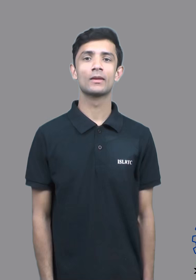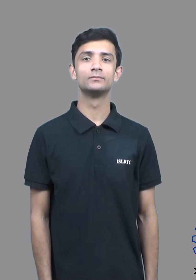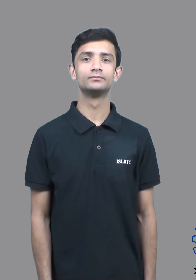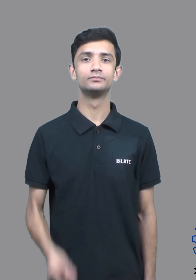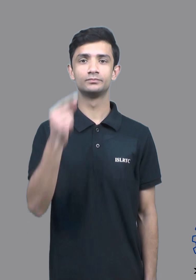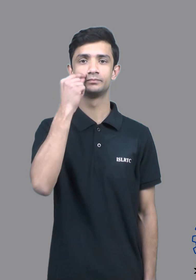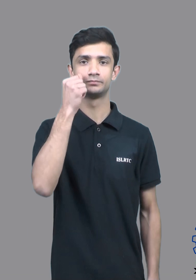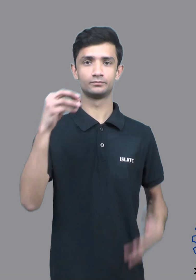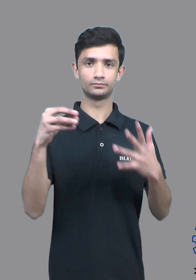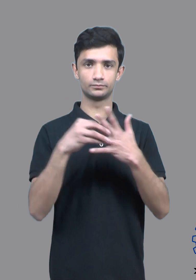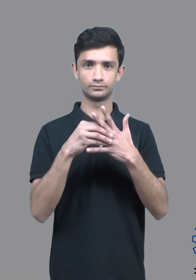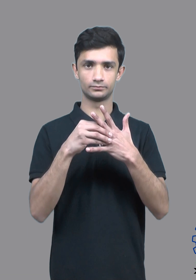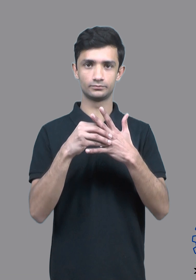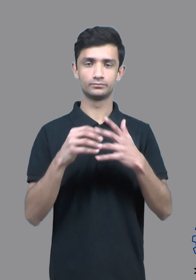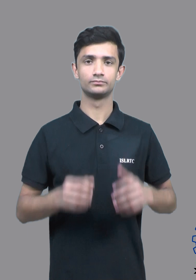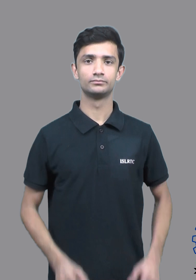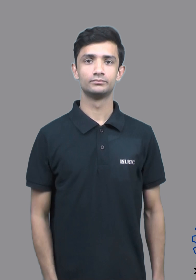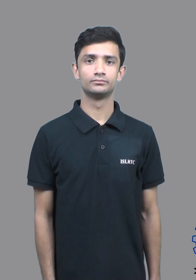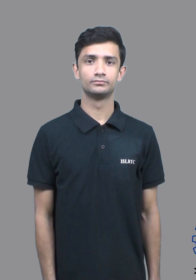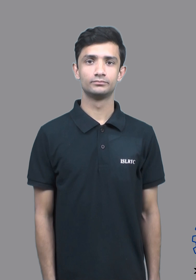Fiance